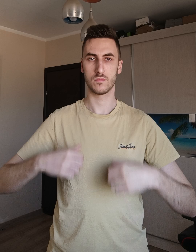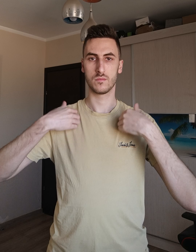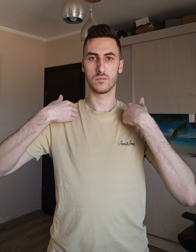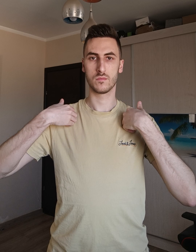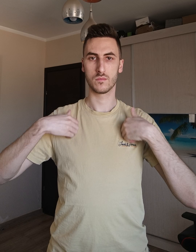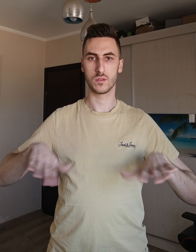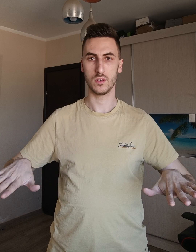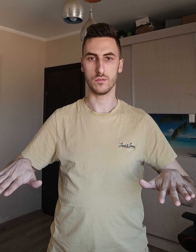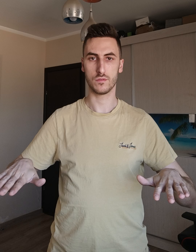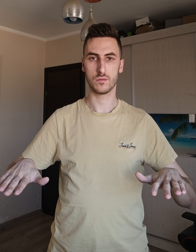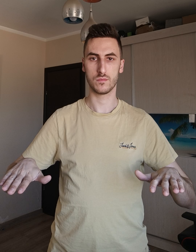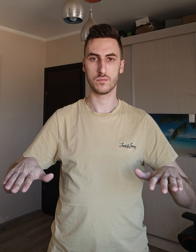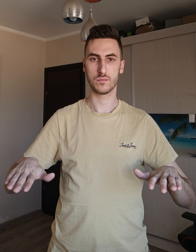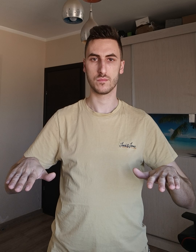עייף